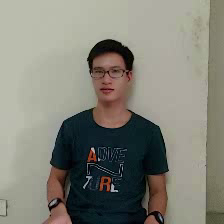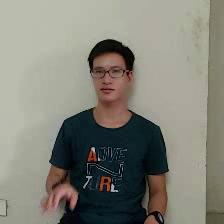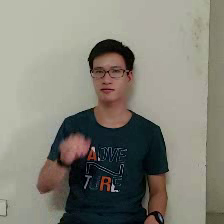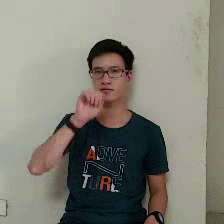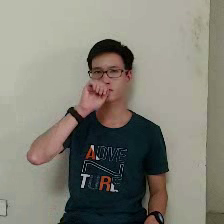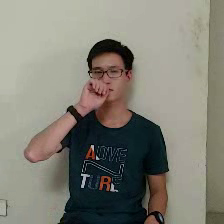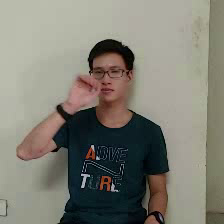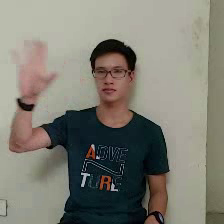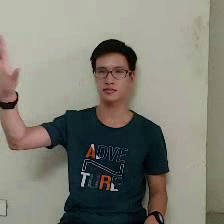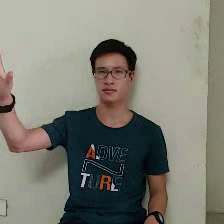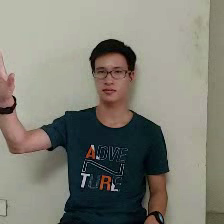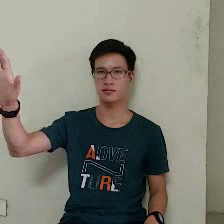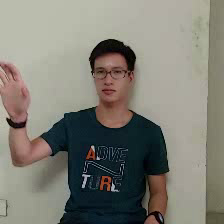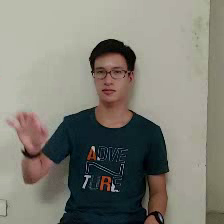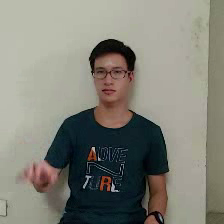Khai báo